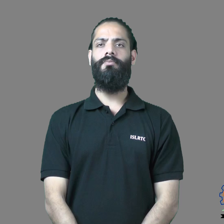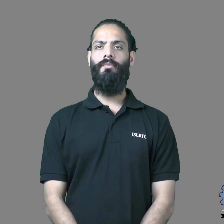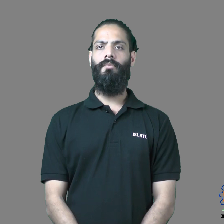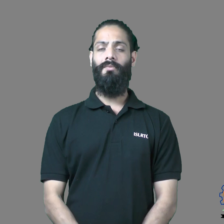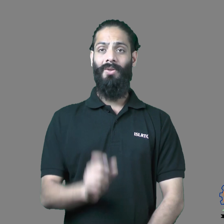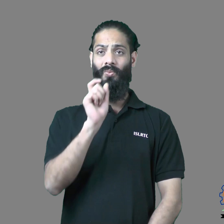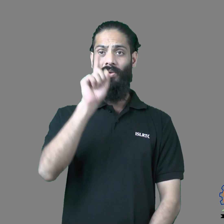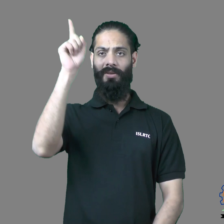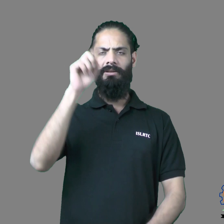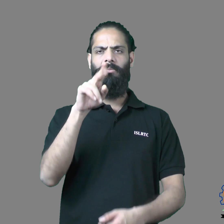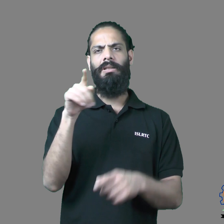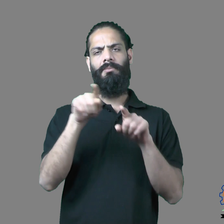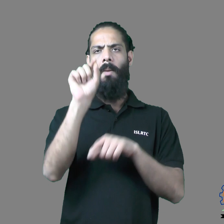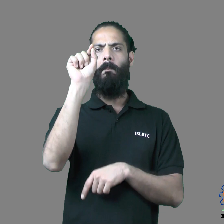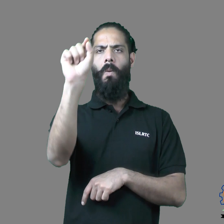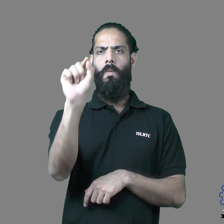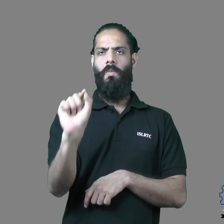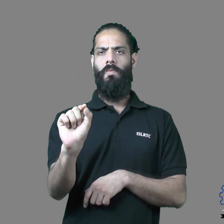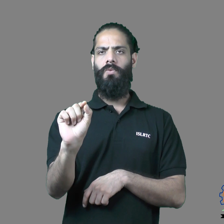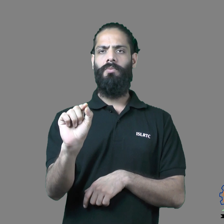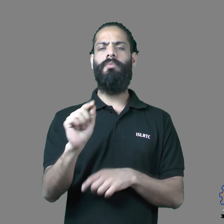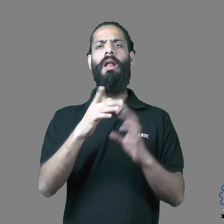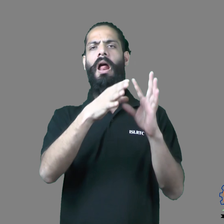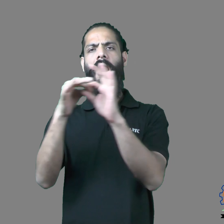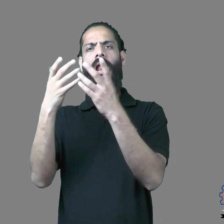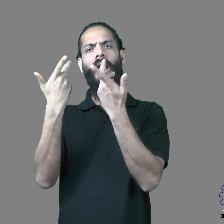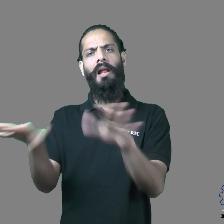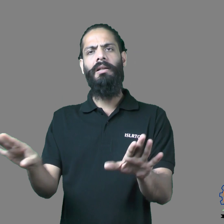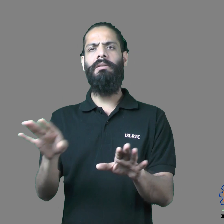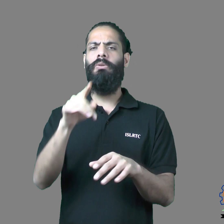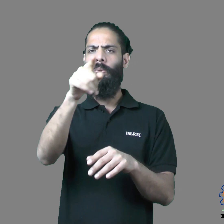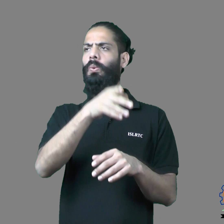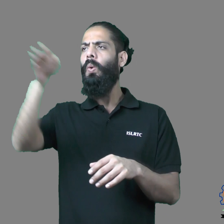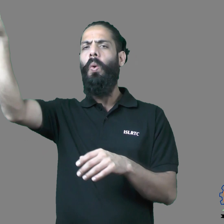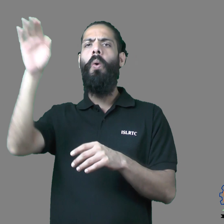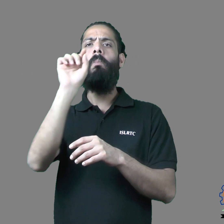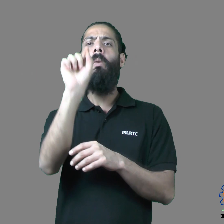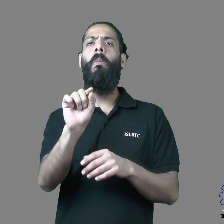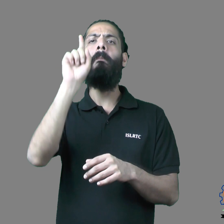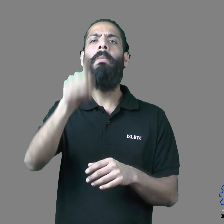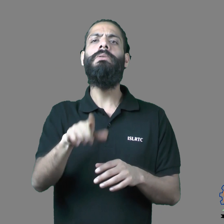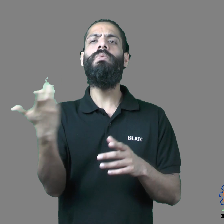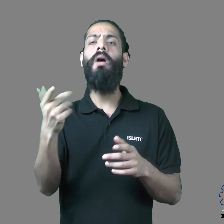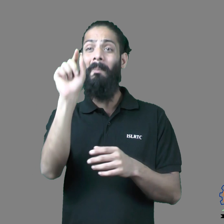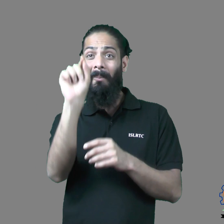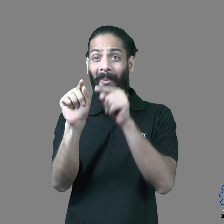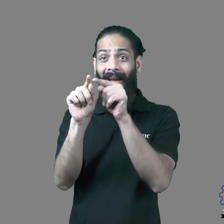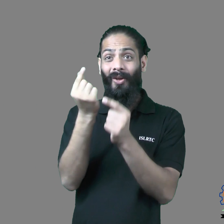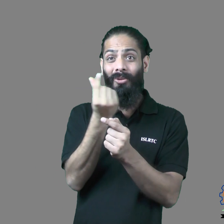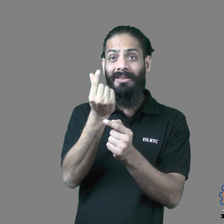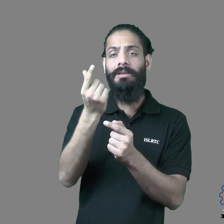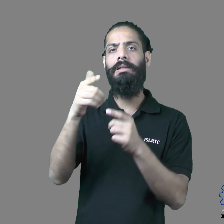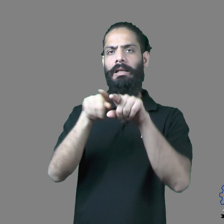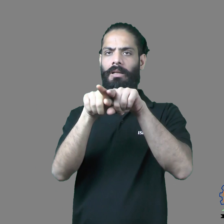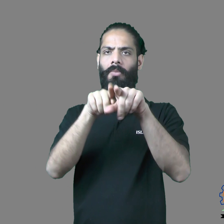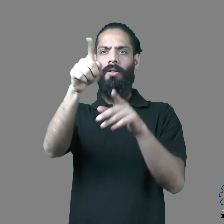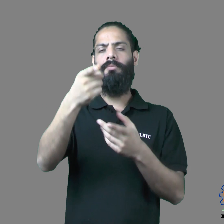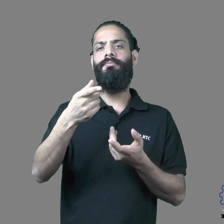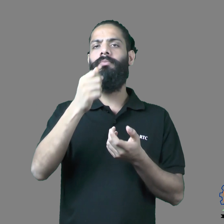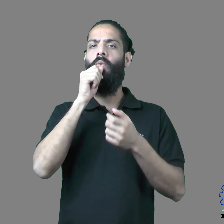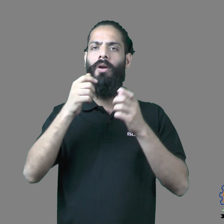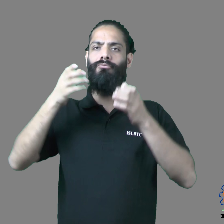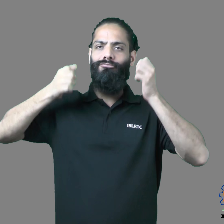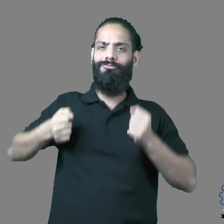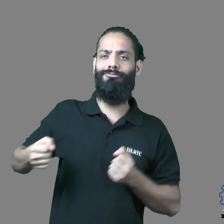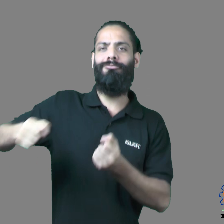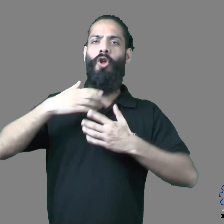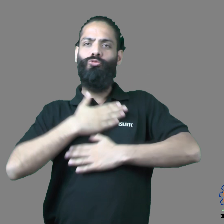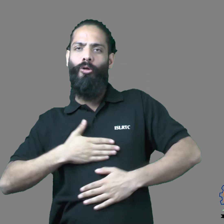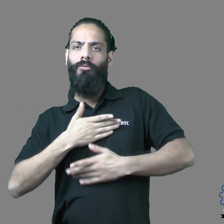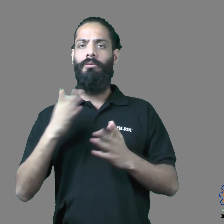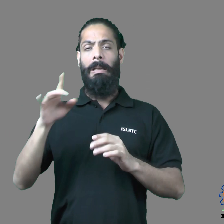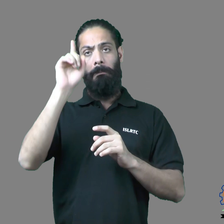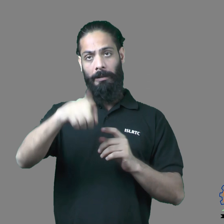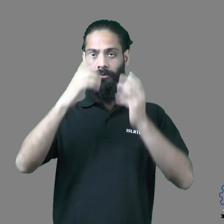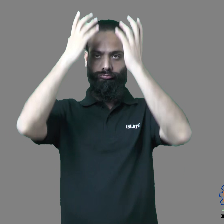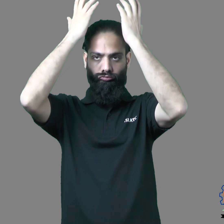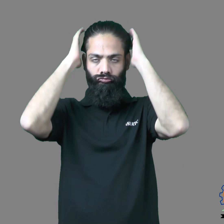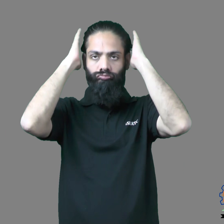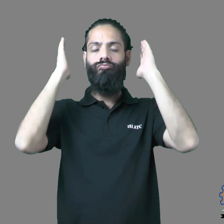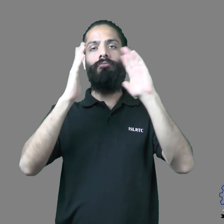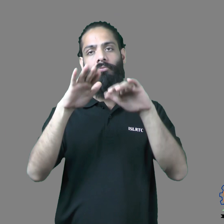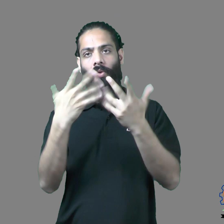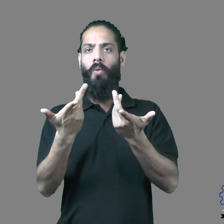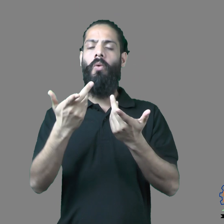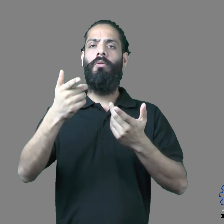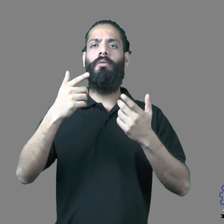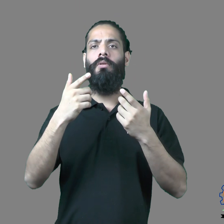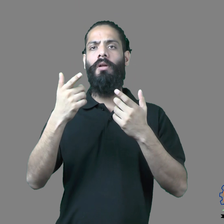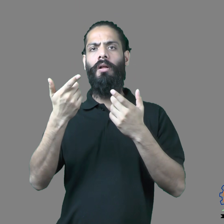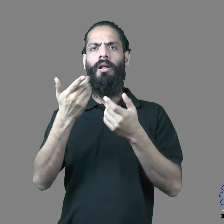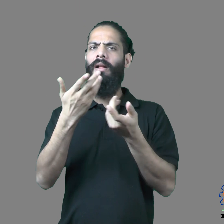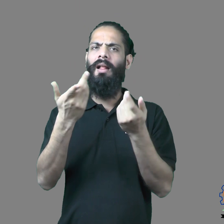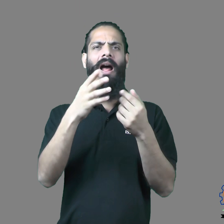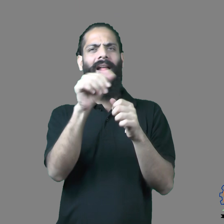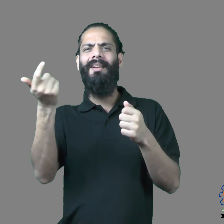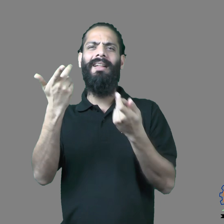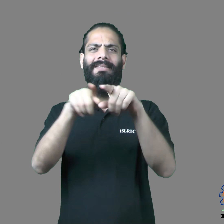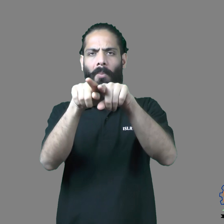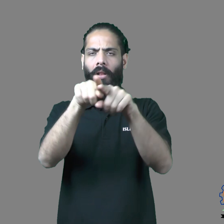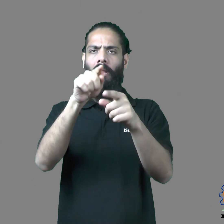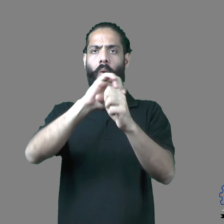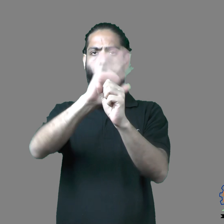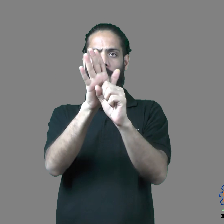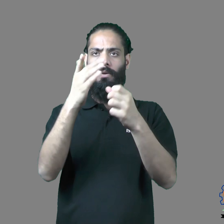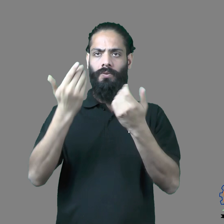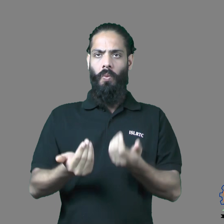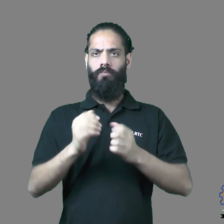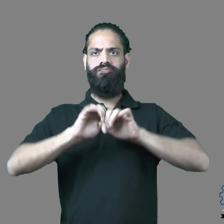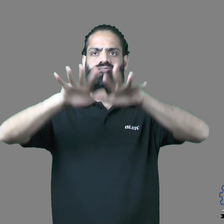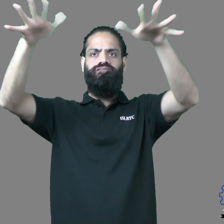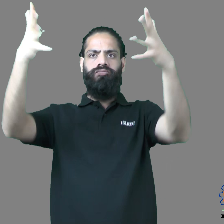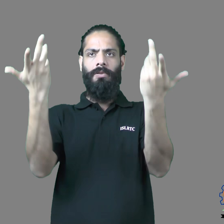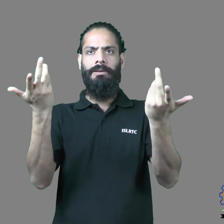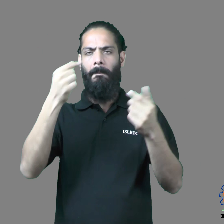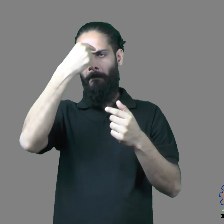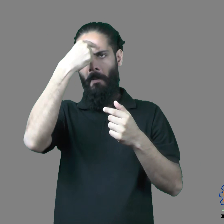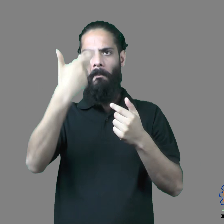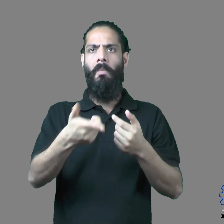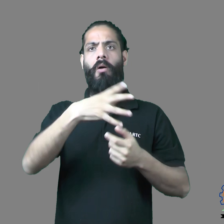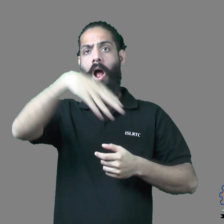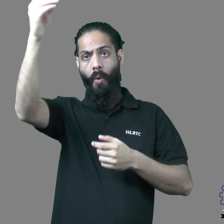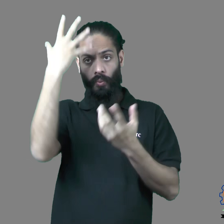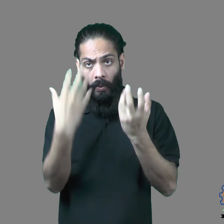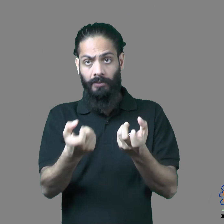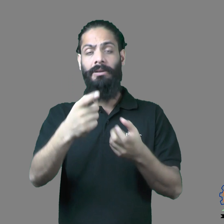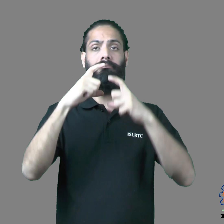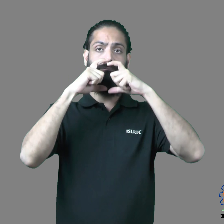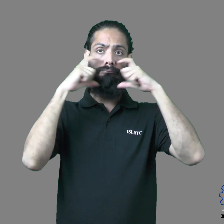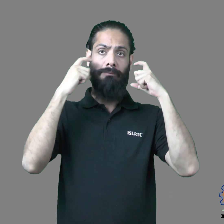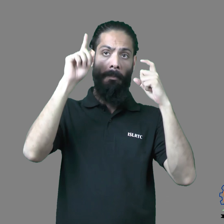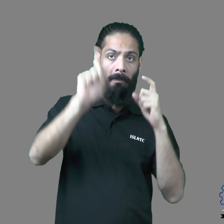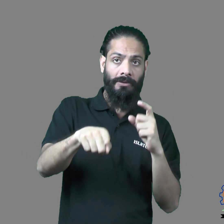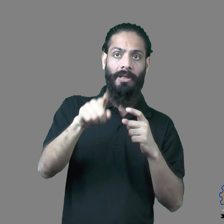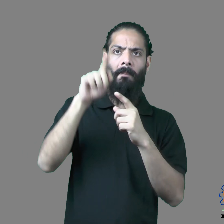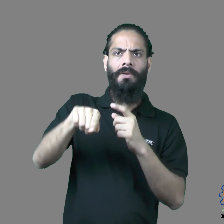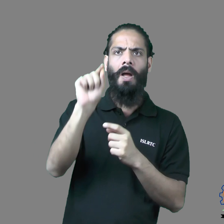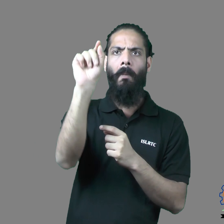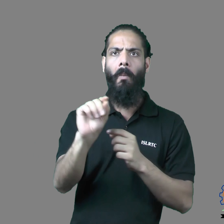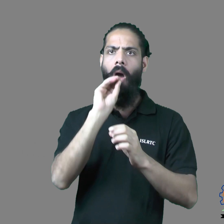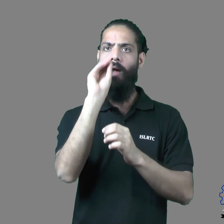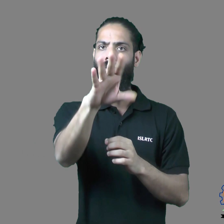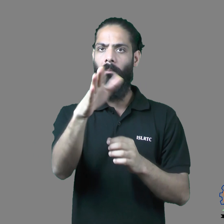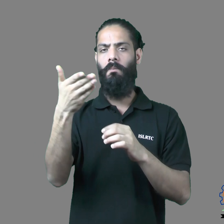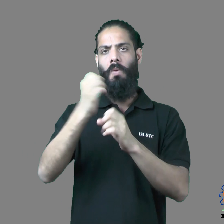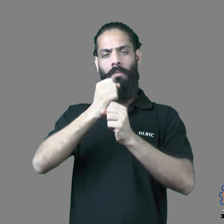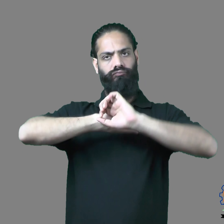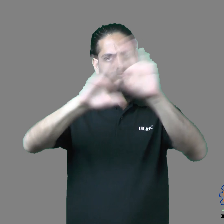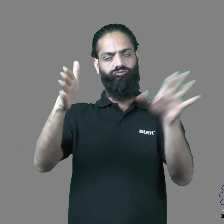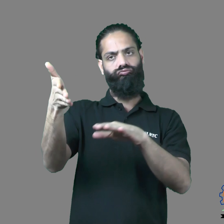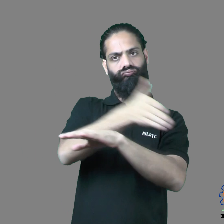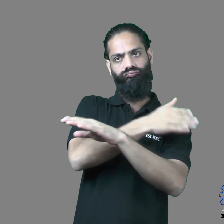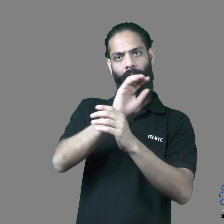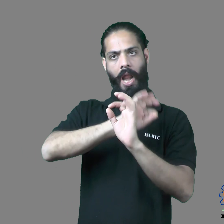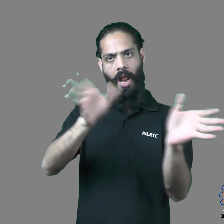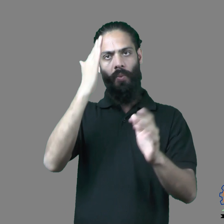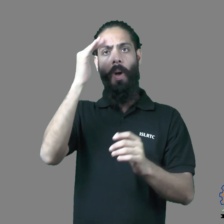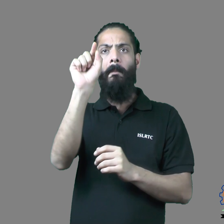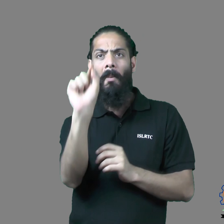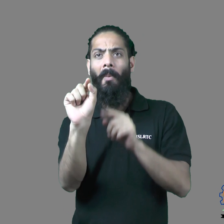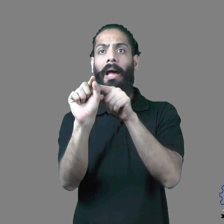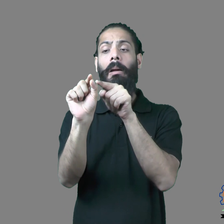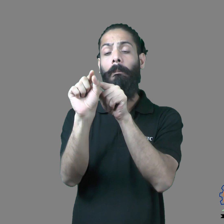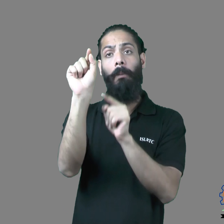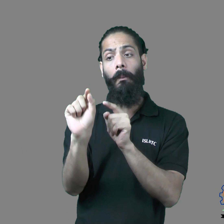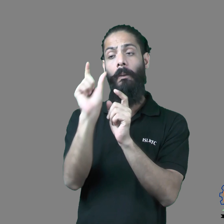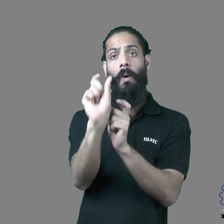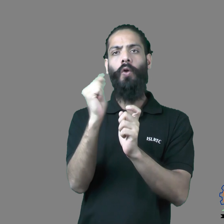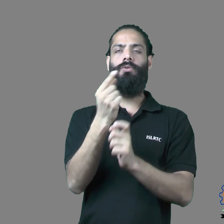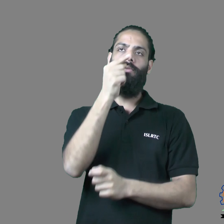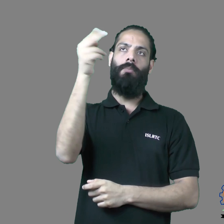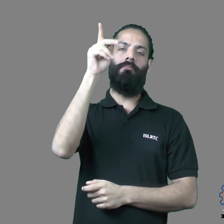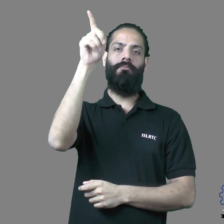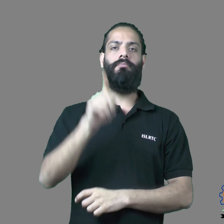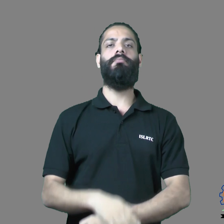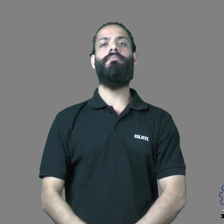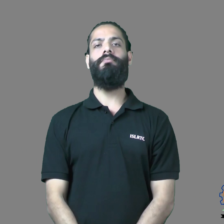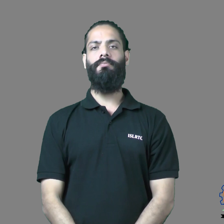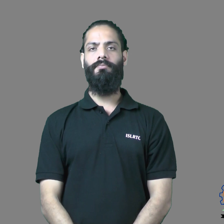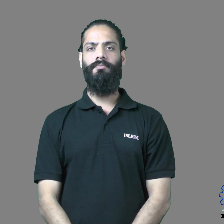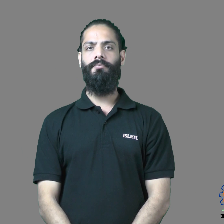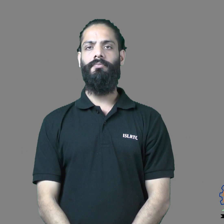Criteria